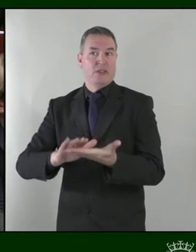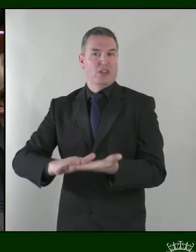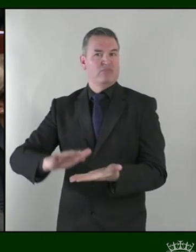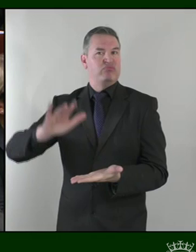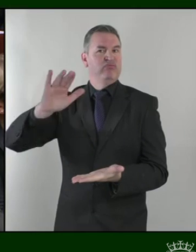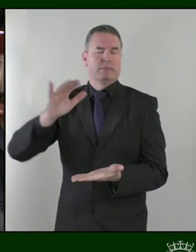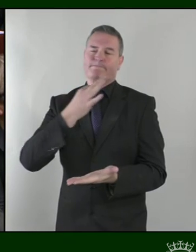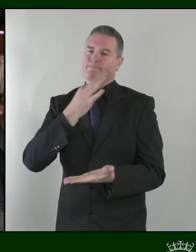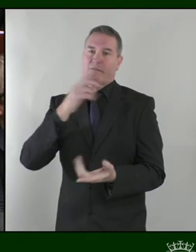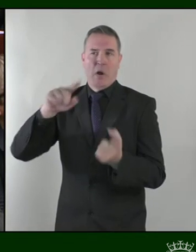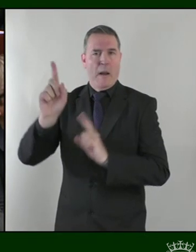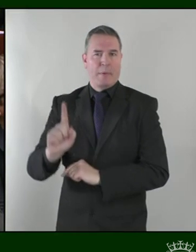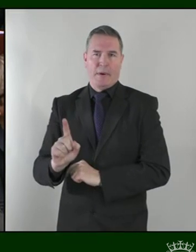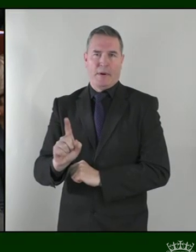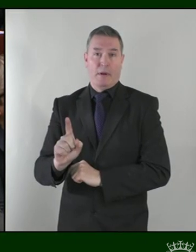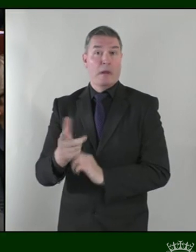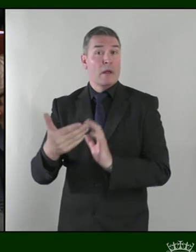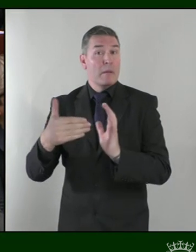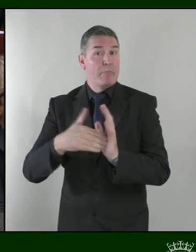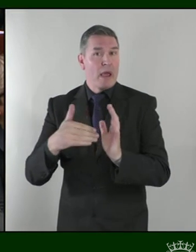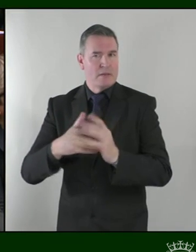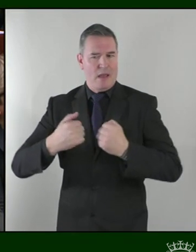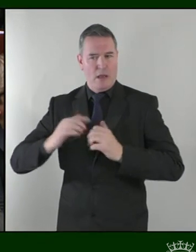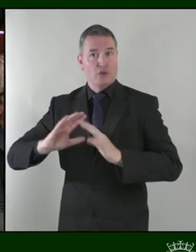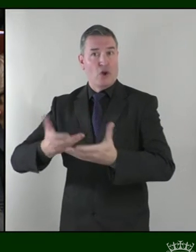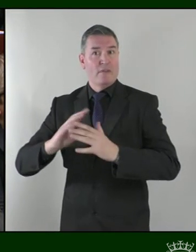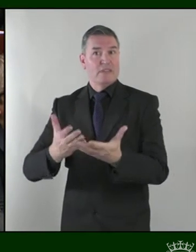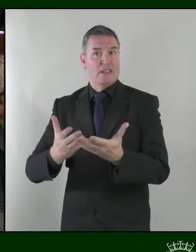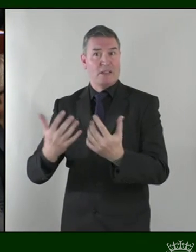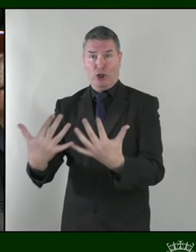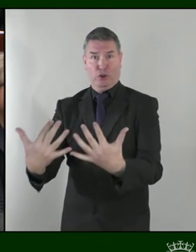This would see increased pressure on our frontline services.